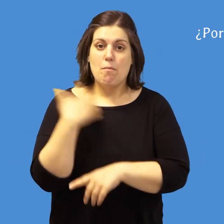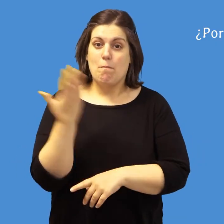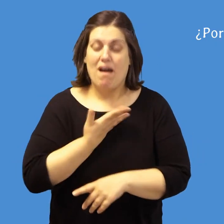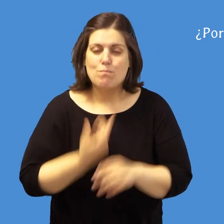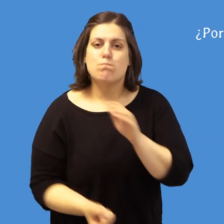afectar